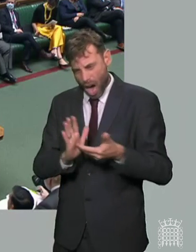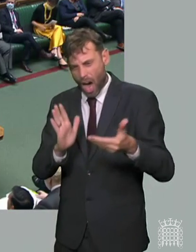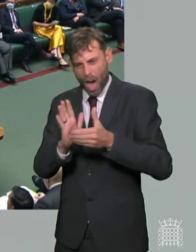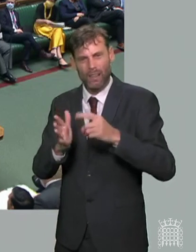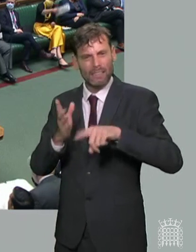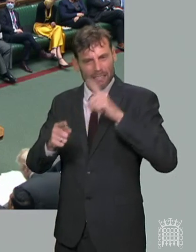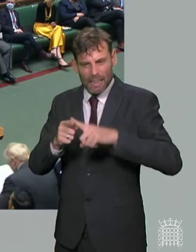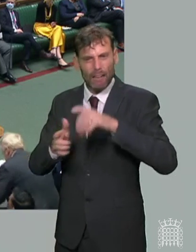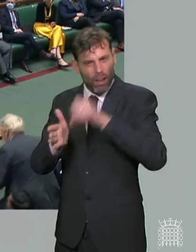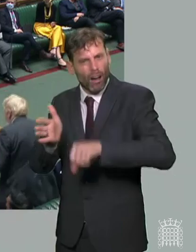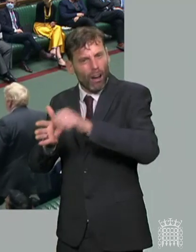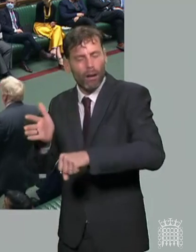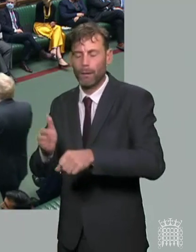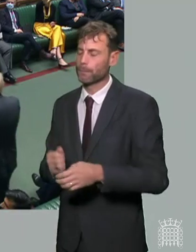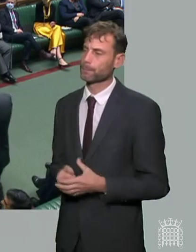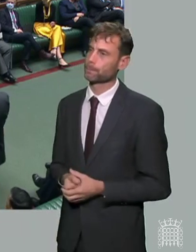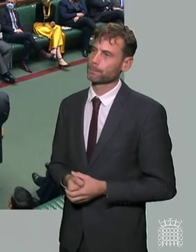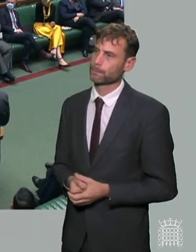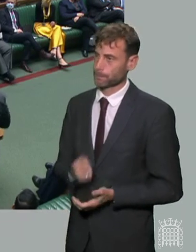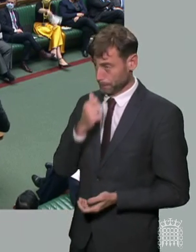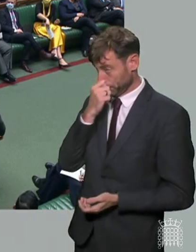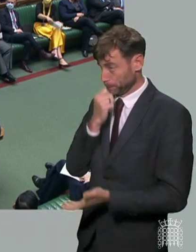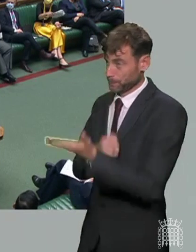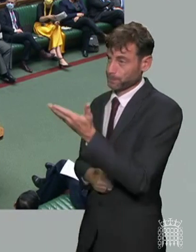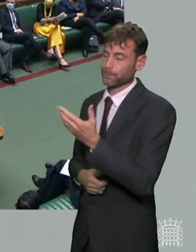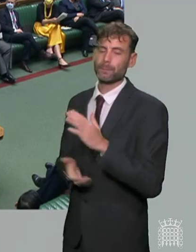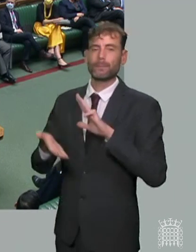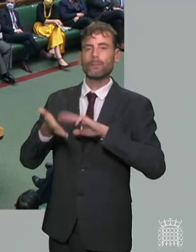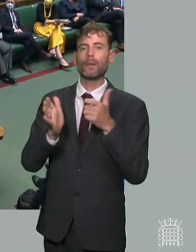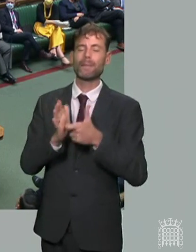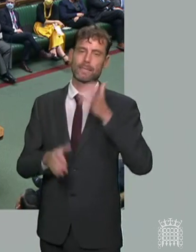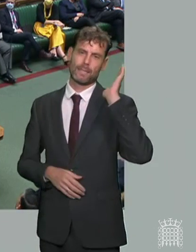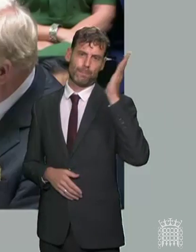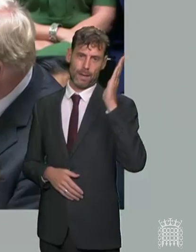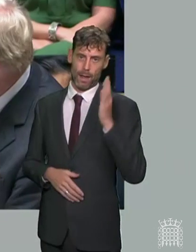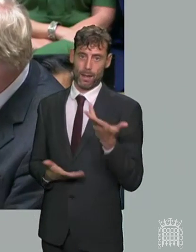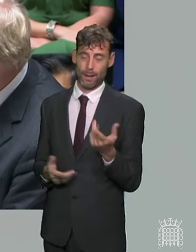I can see that the panto season has come early—